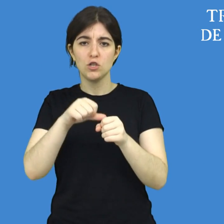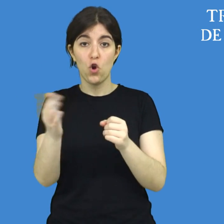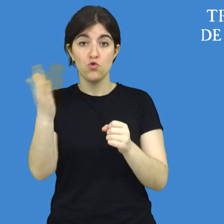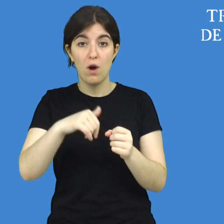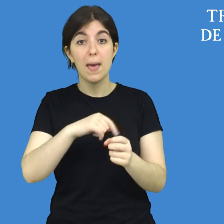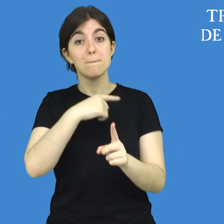haber no